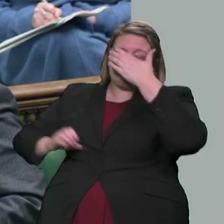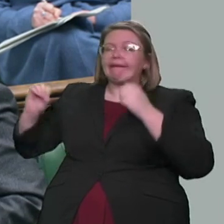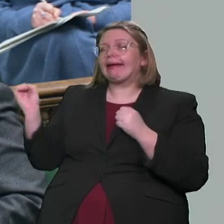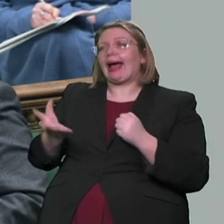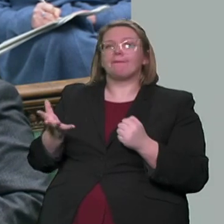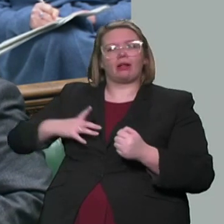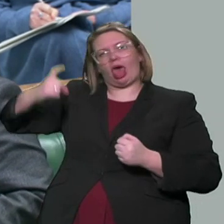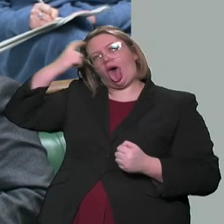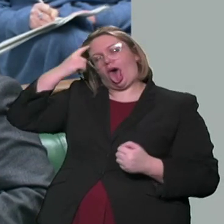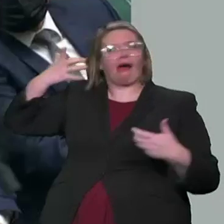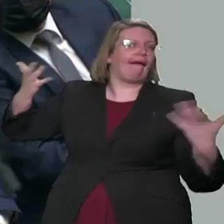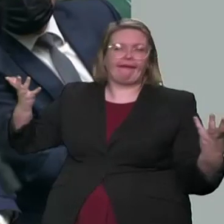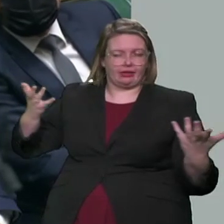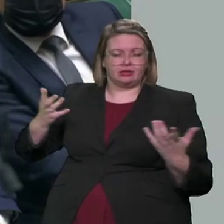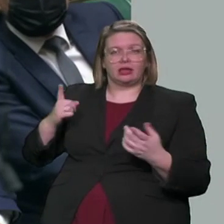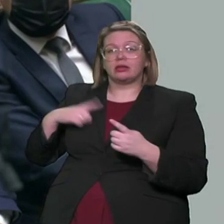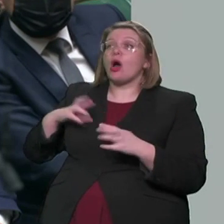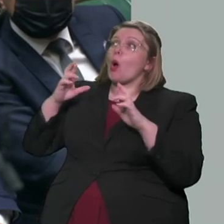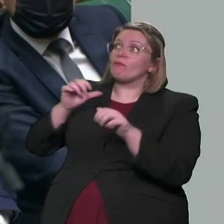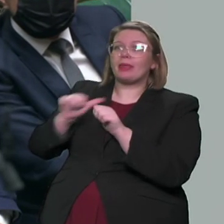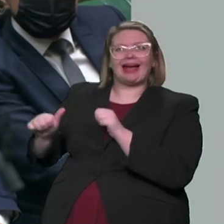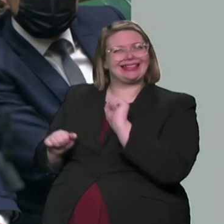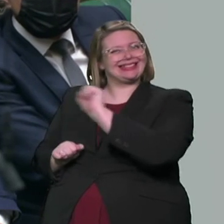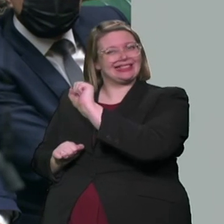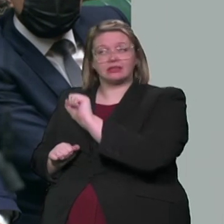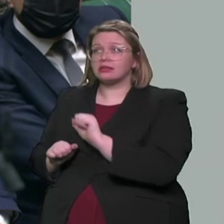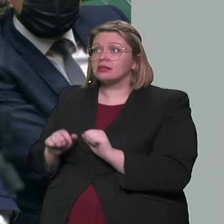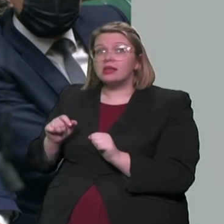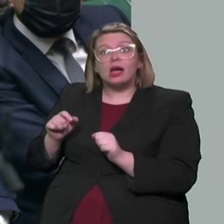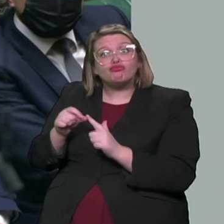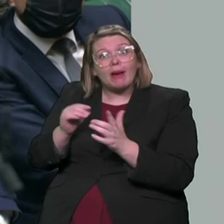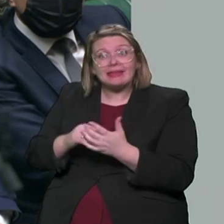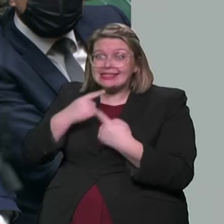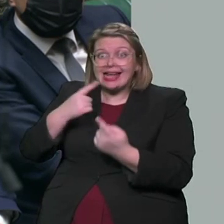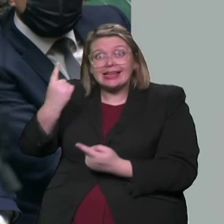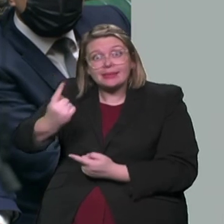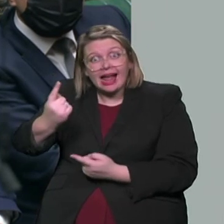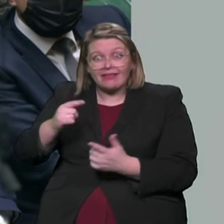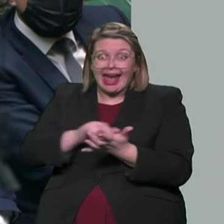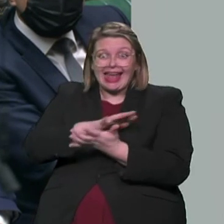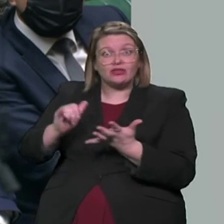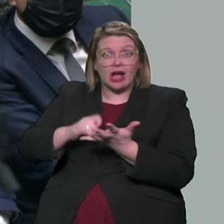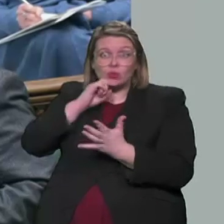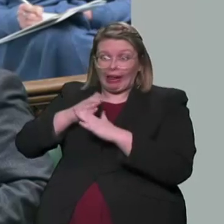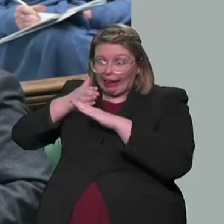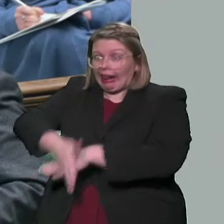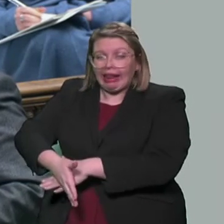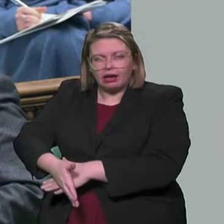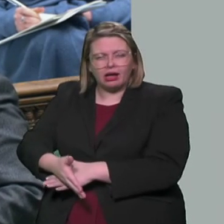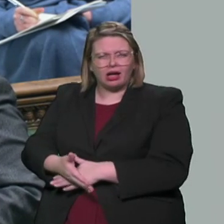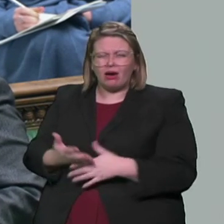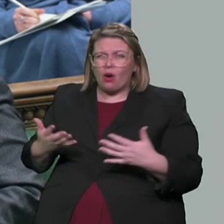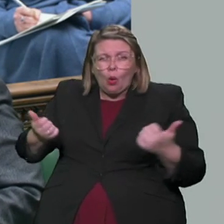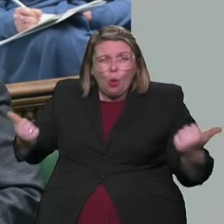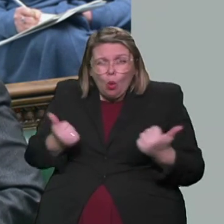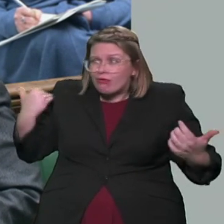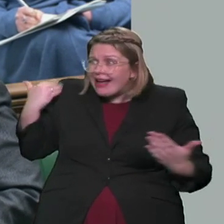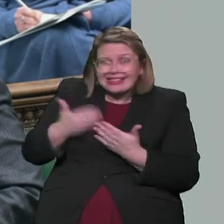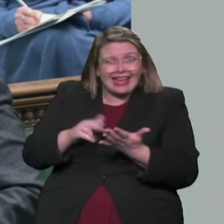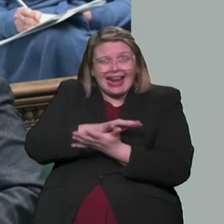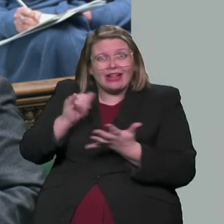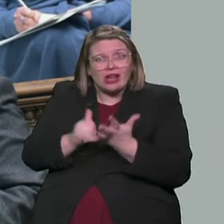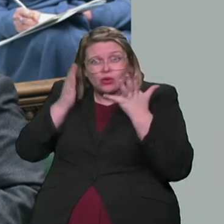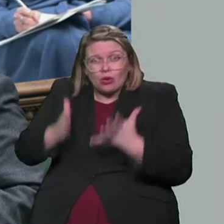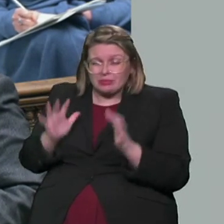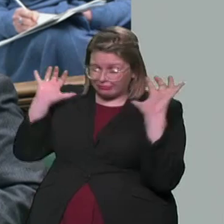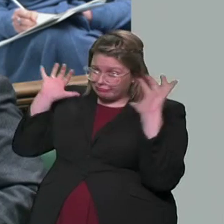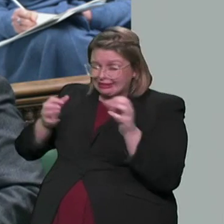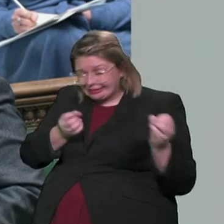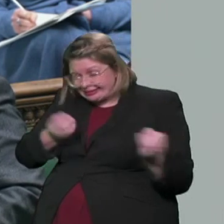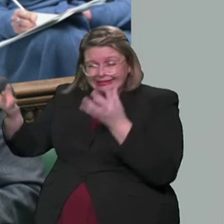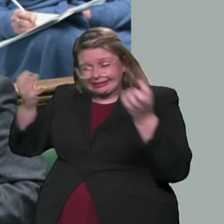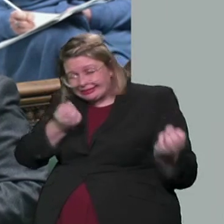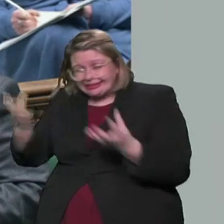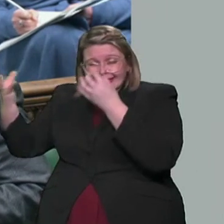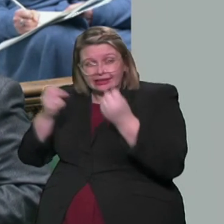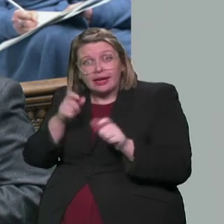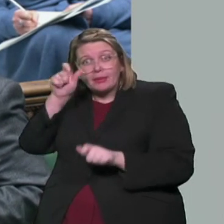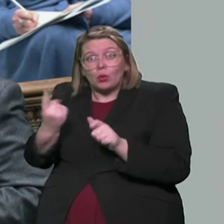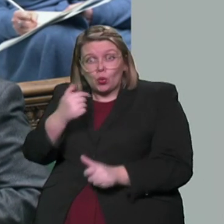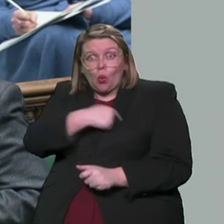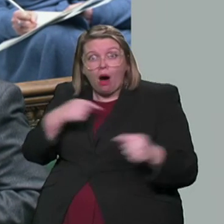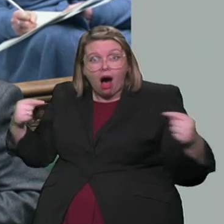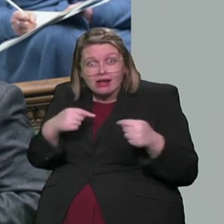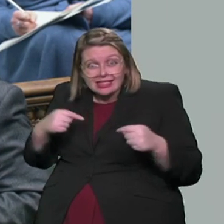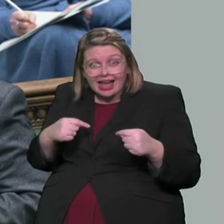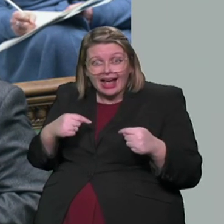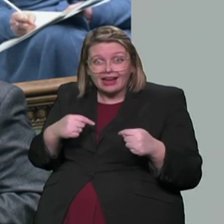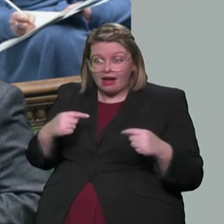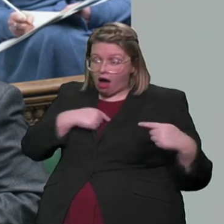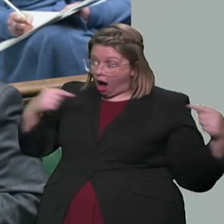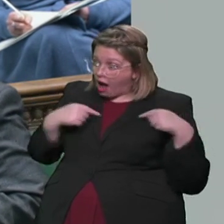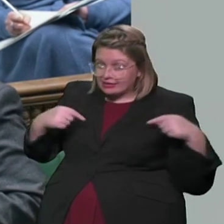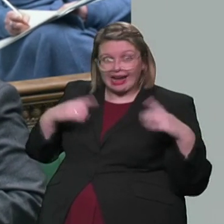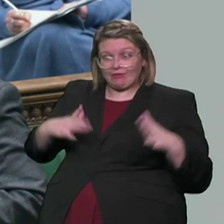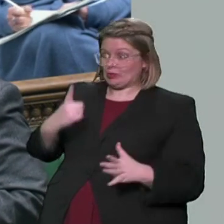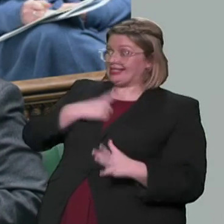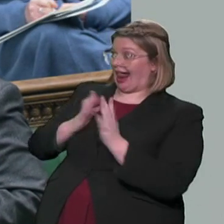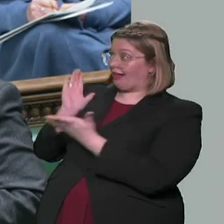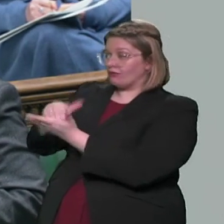He has acknowledged that parts of the NHS will feel temporarily overwhelmed, but hospitals in England are already overwhelmed, with heart attack patients being told to make their own way to hospitals.